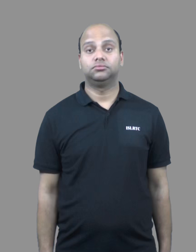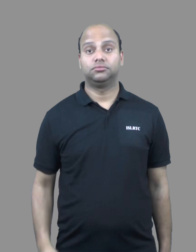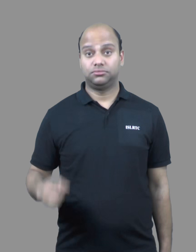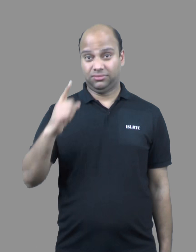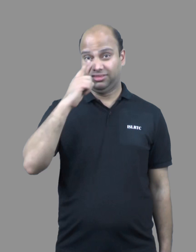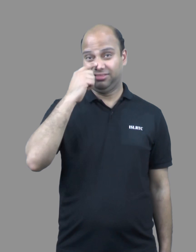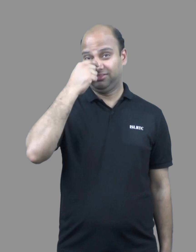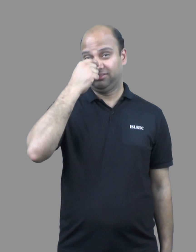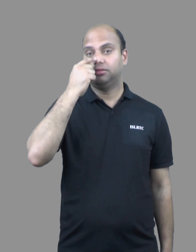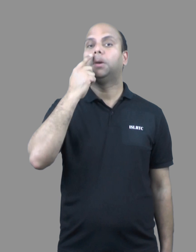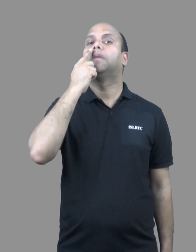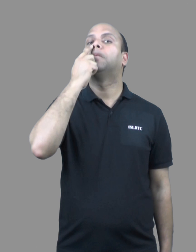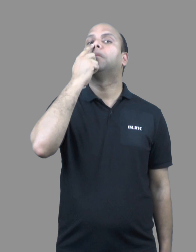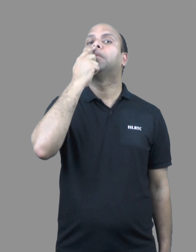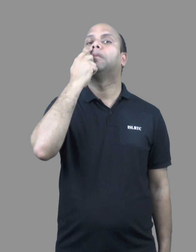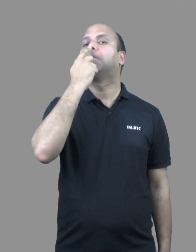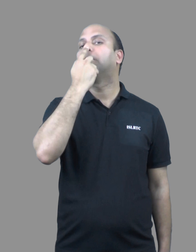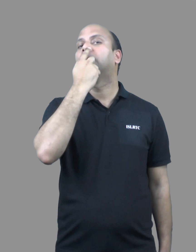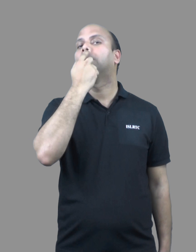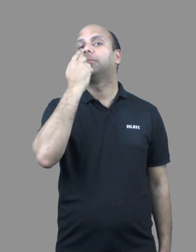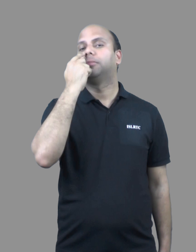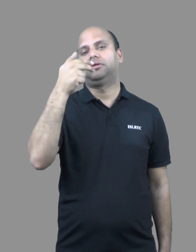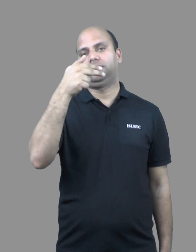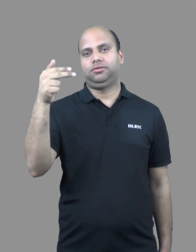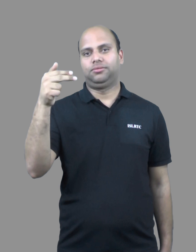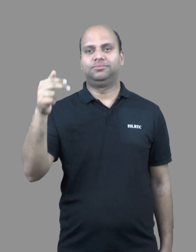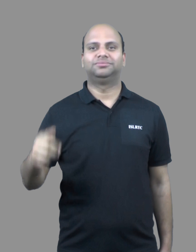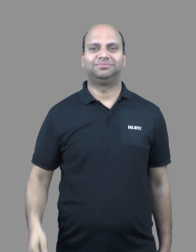Nostril